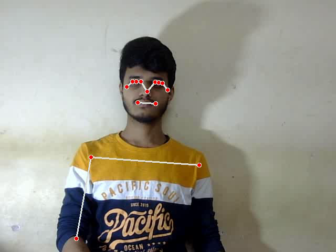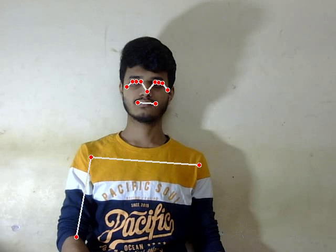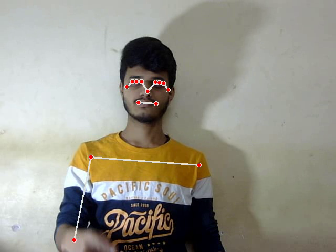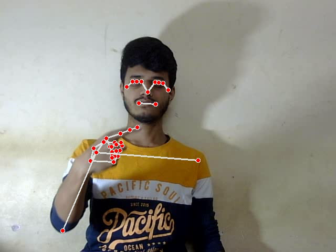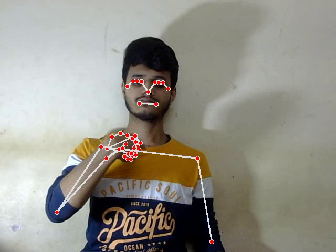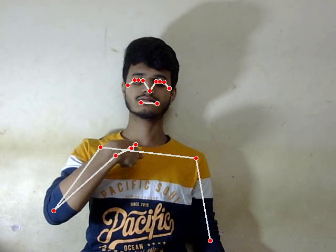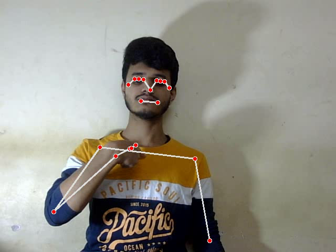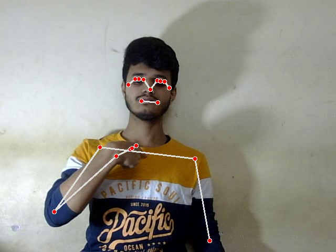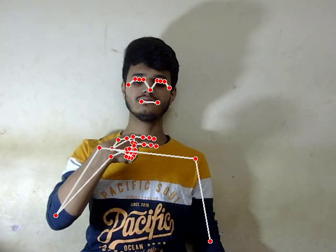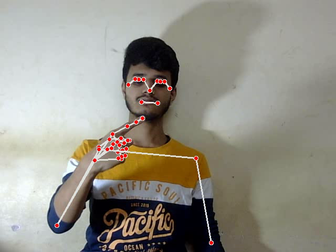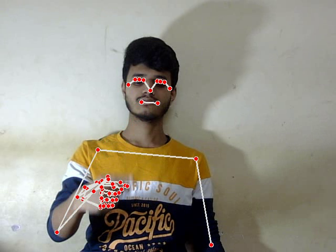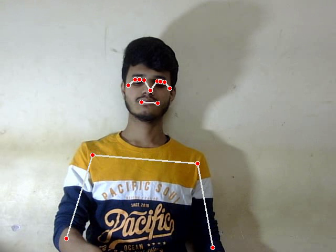I